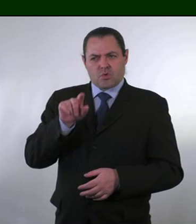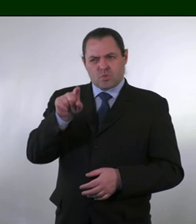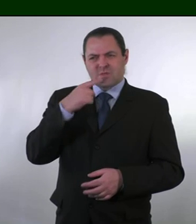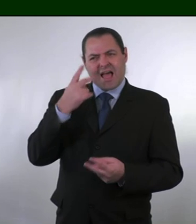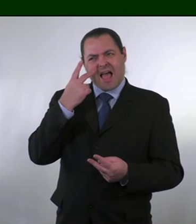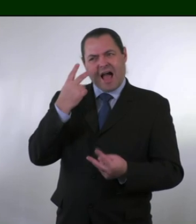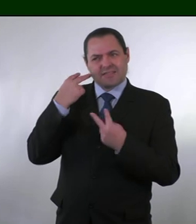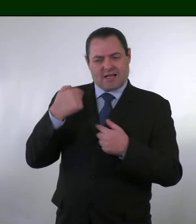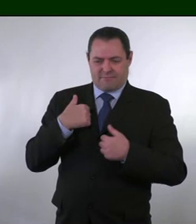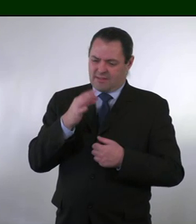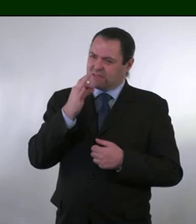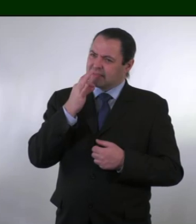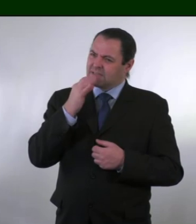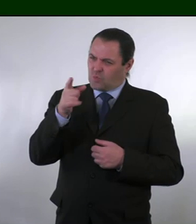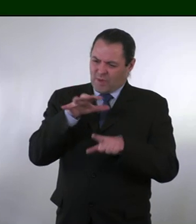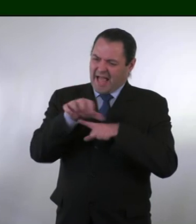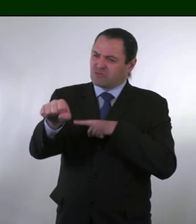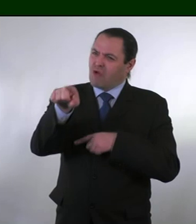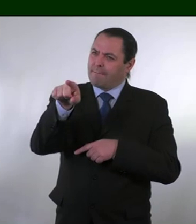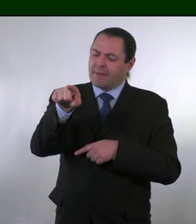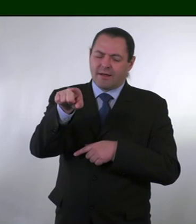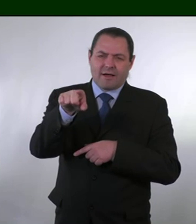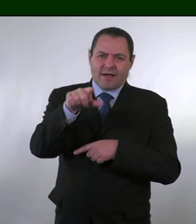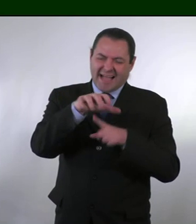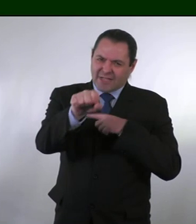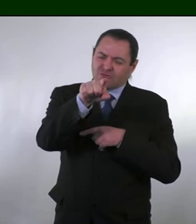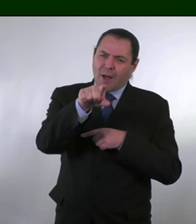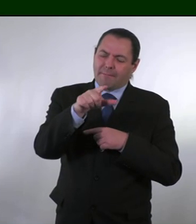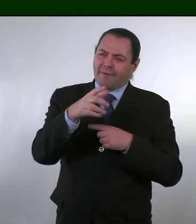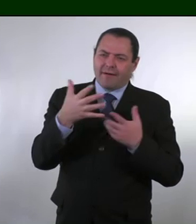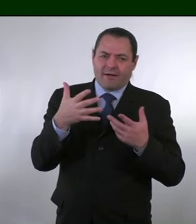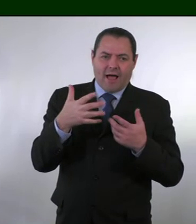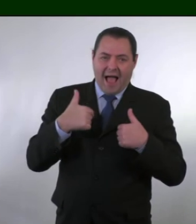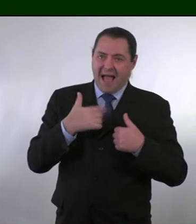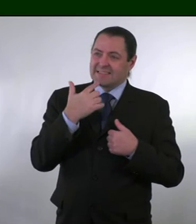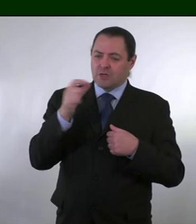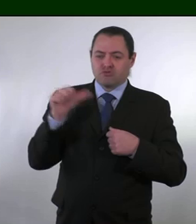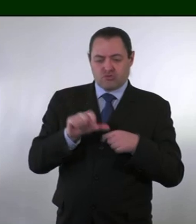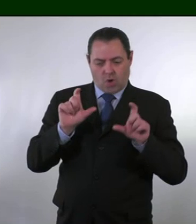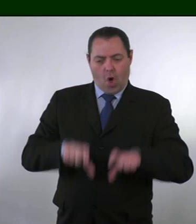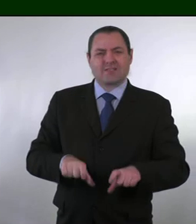I called for a circuit breaker; the Prime Minister stood there at the Dispatch Box and said it would be a disaster and he was not going to do it.